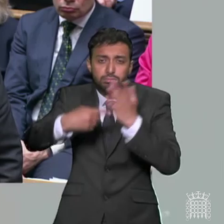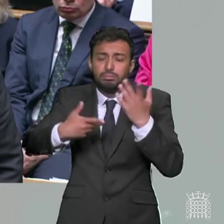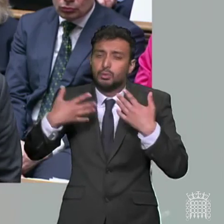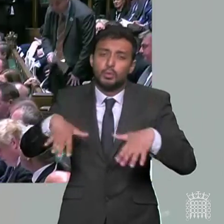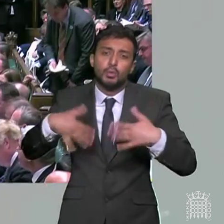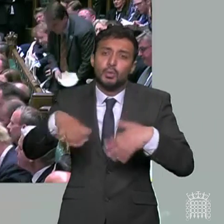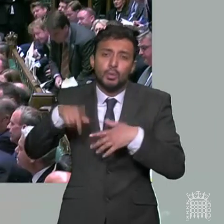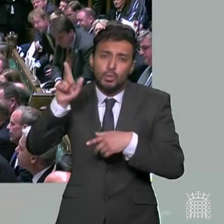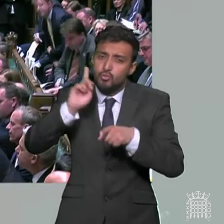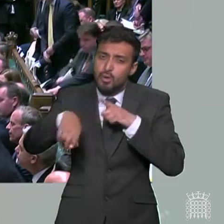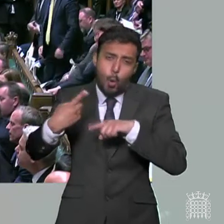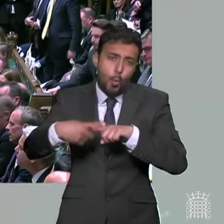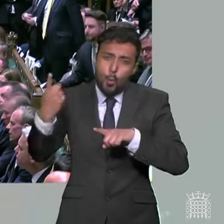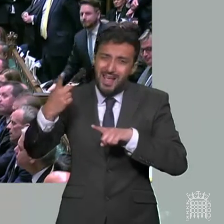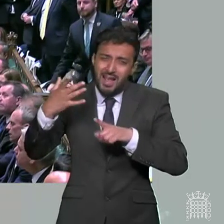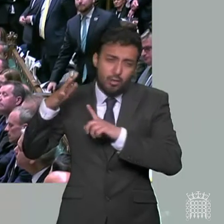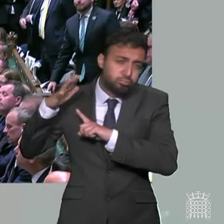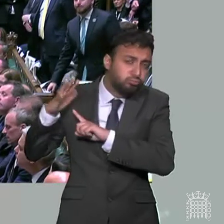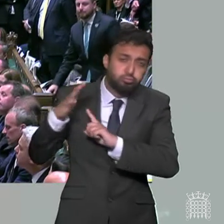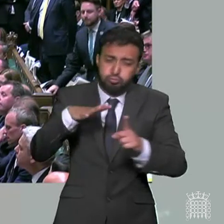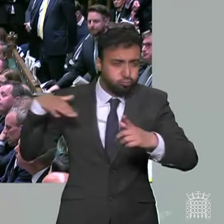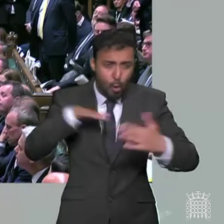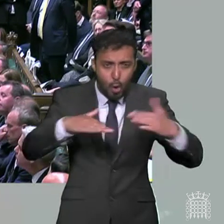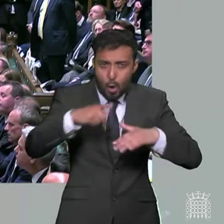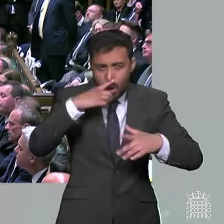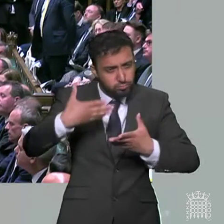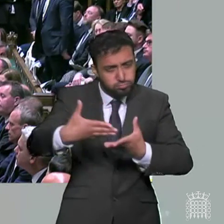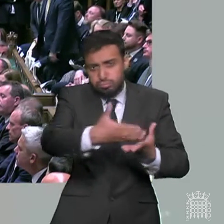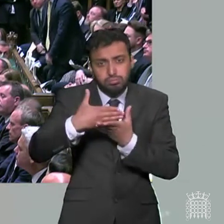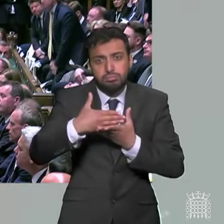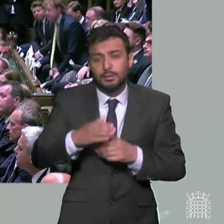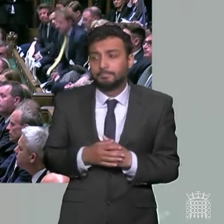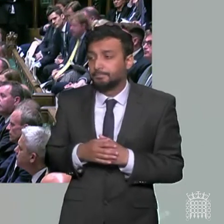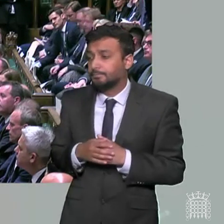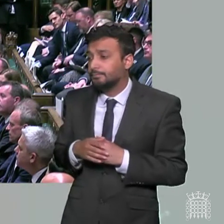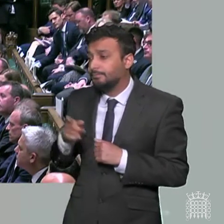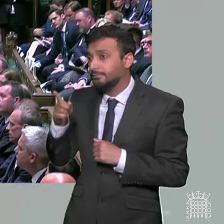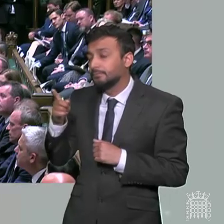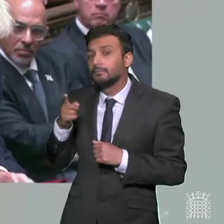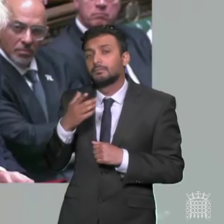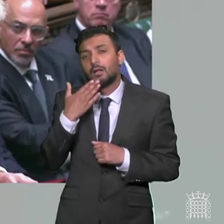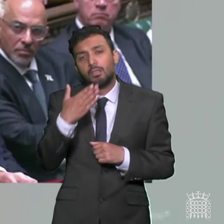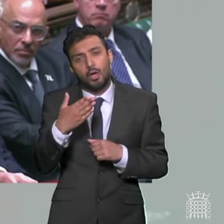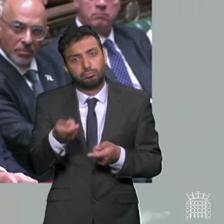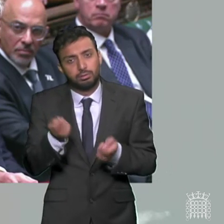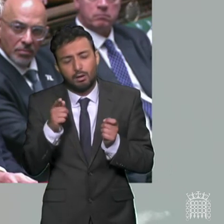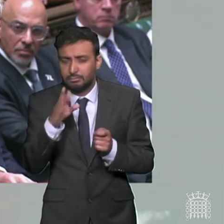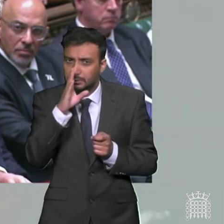I thank my honourable Friend for raising this very sad incident.